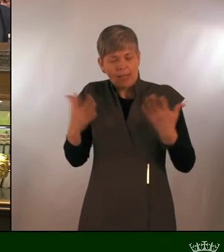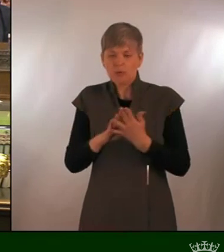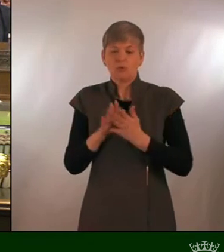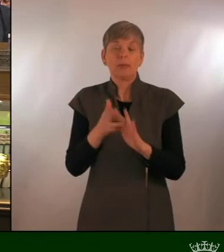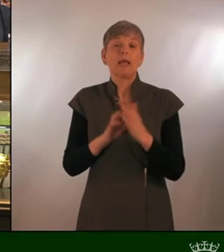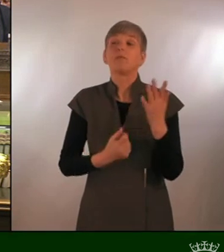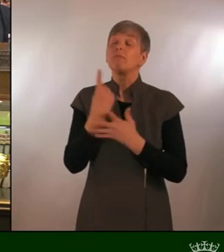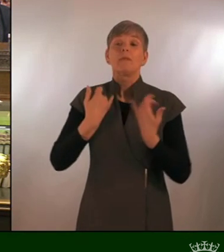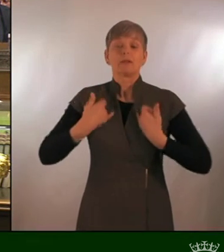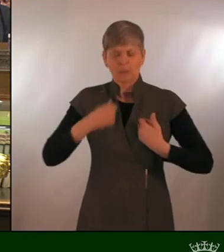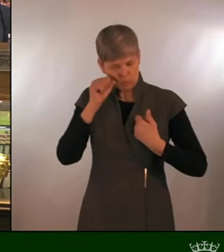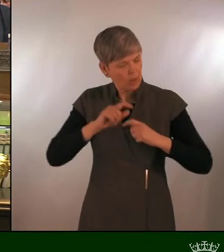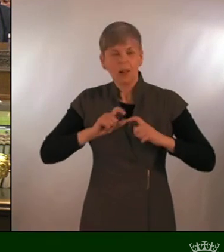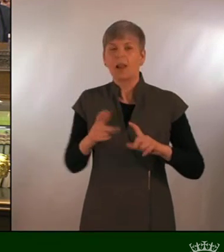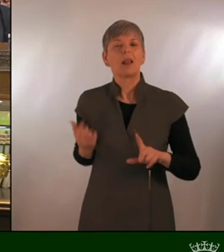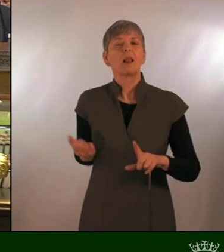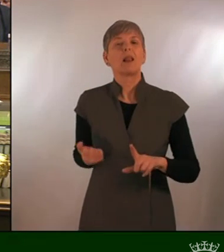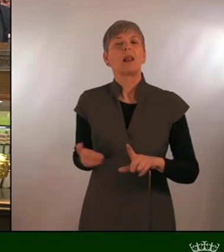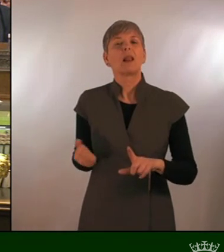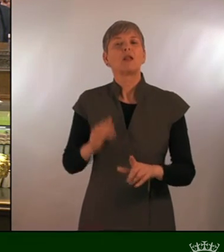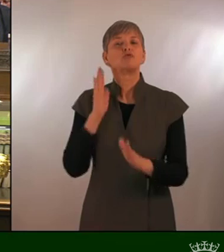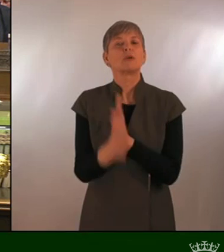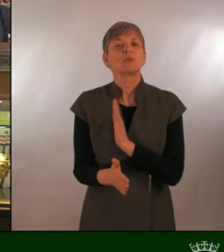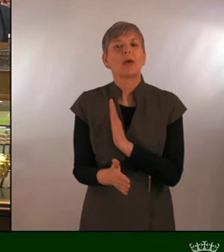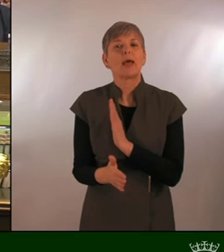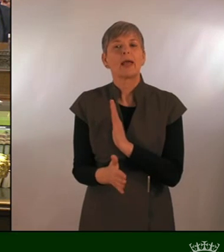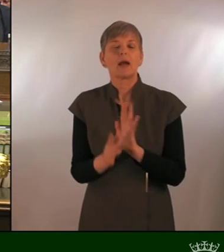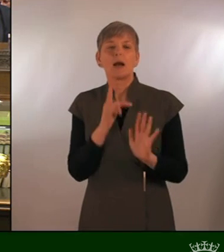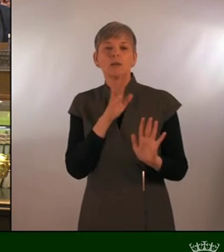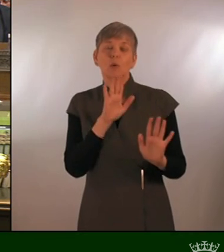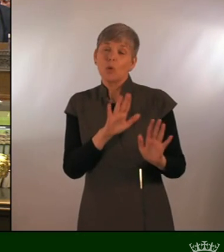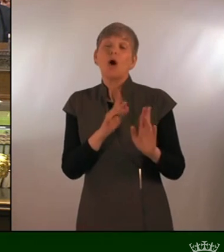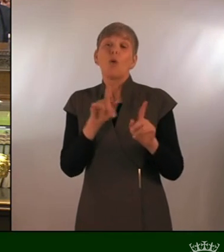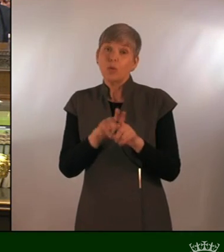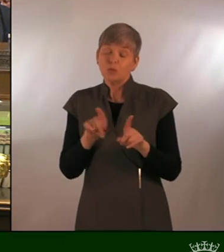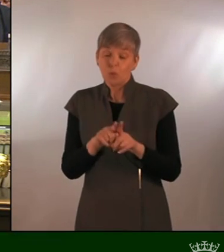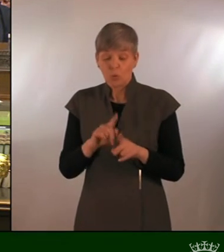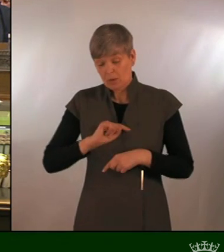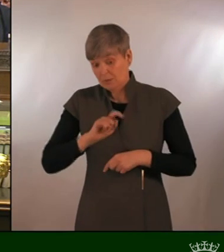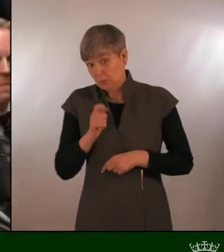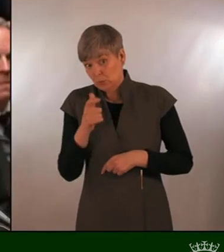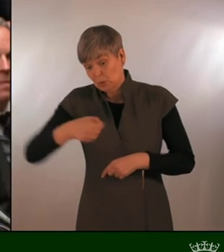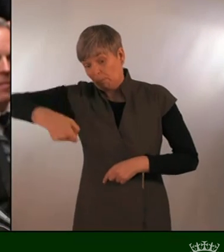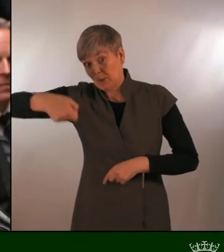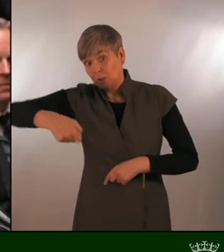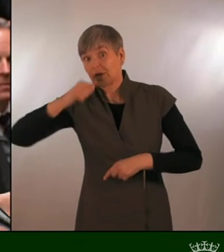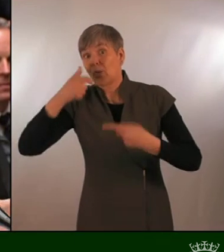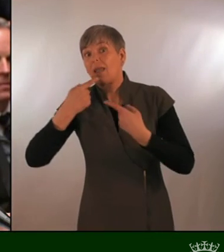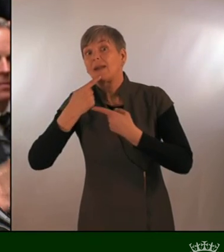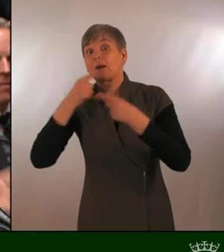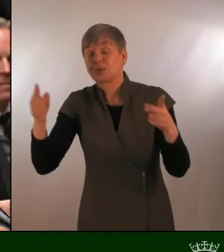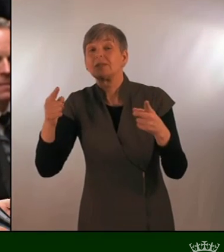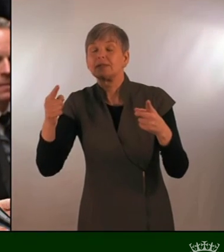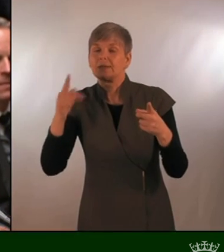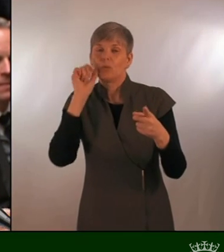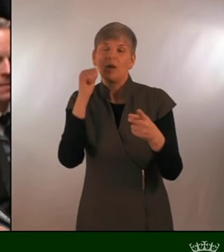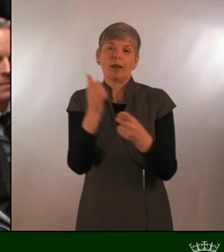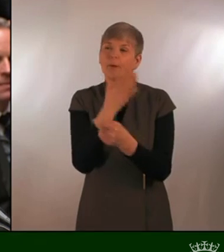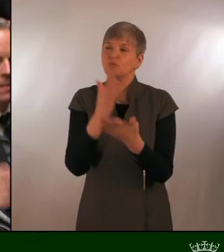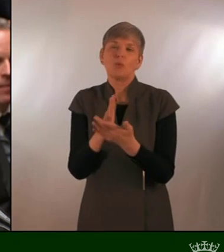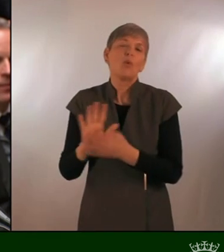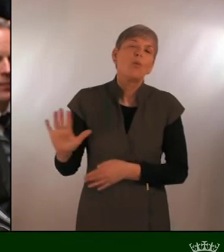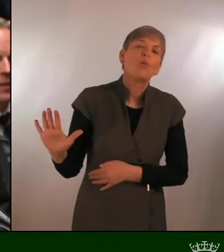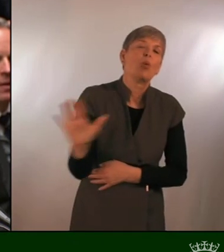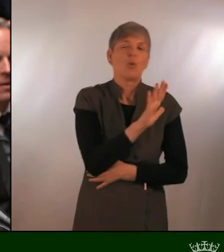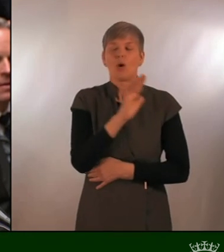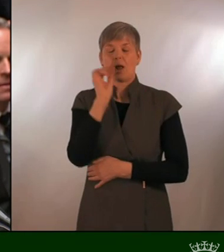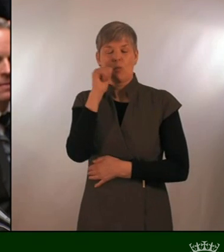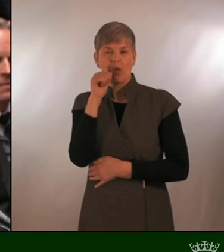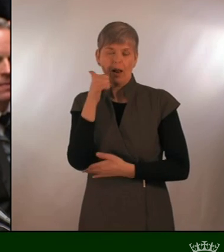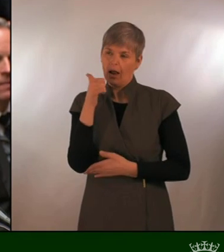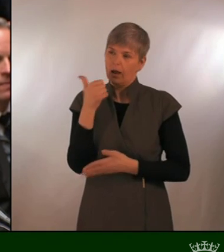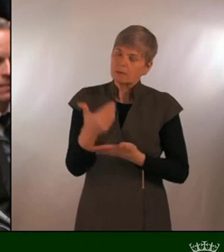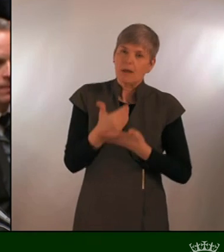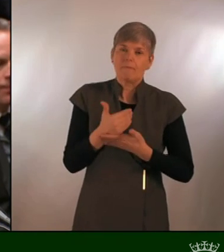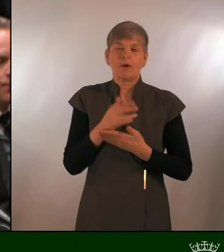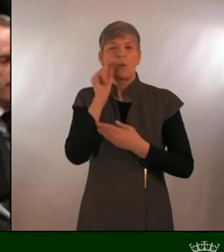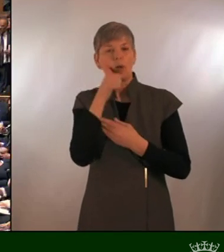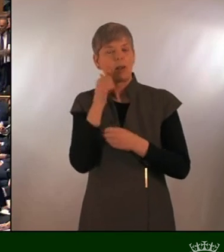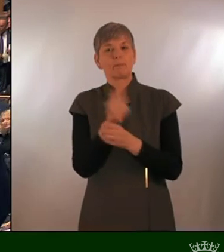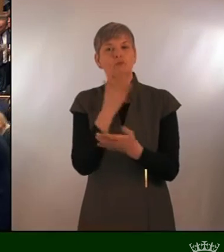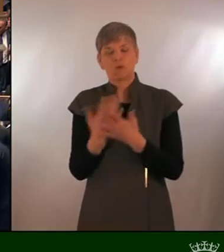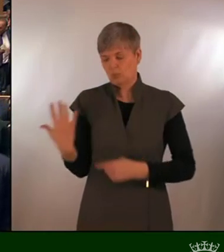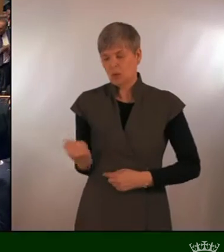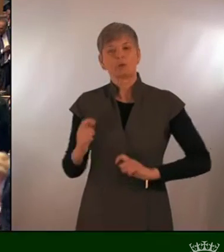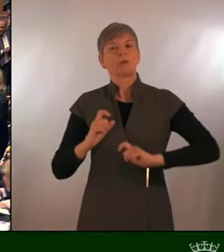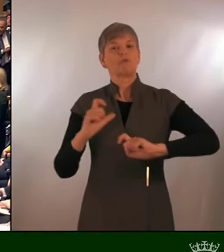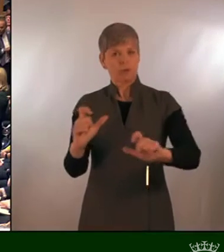If the right honourable Gentleman can contain his impatience for just a little bit, my right honourable Friend the Chancellor will be telling him more about what we will be doing to protect everyone in society to make sure that nobody is penalised for doing the right thing.